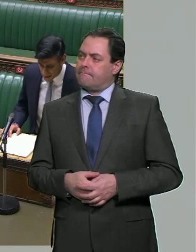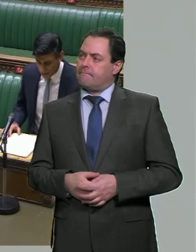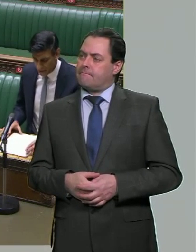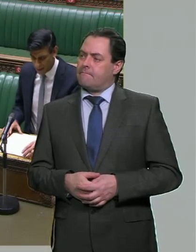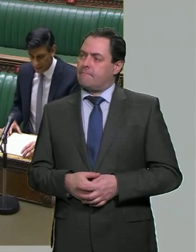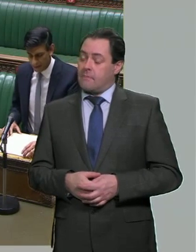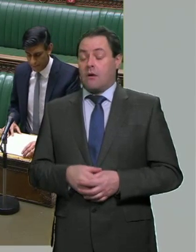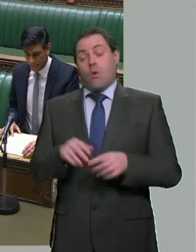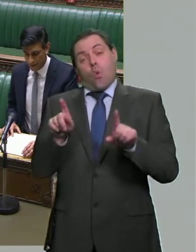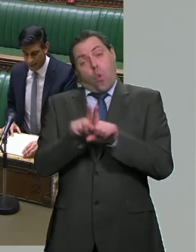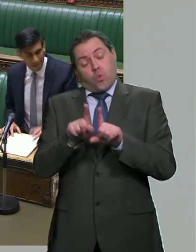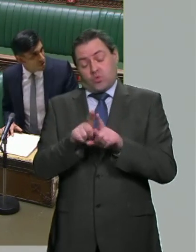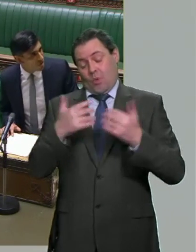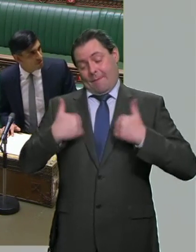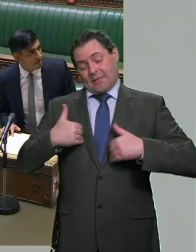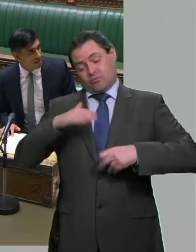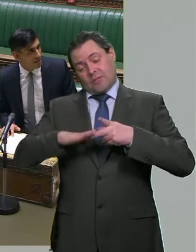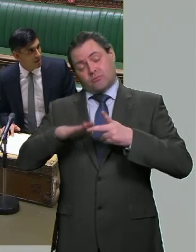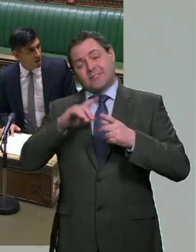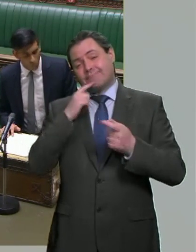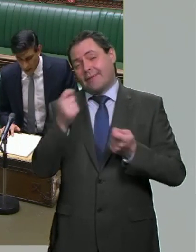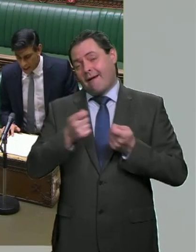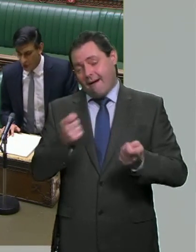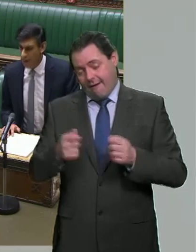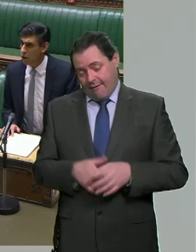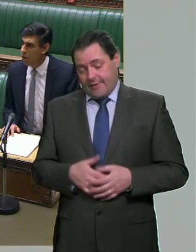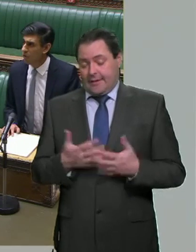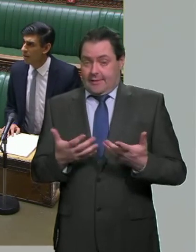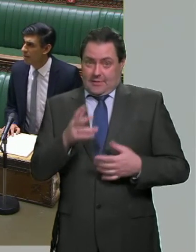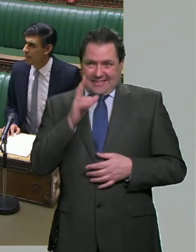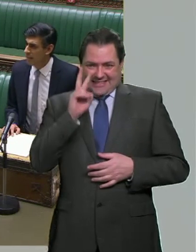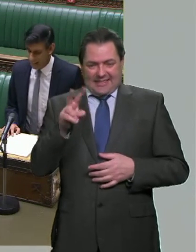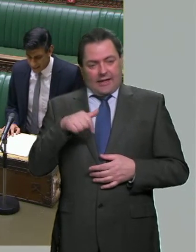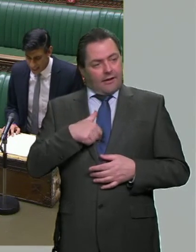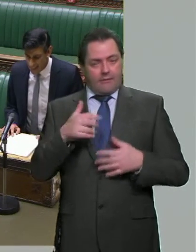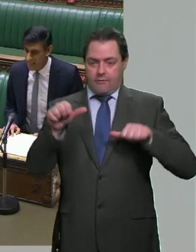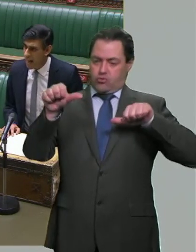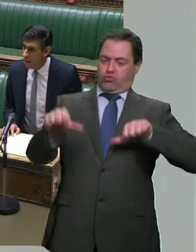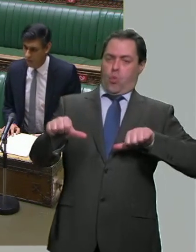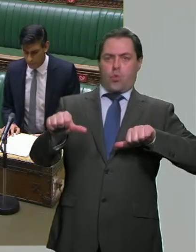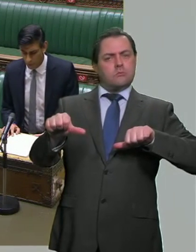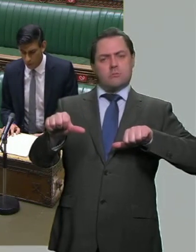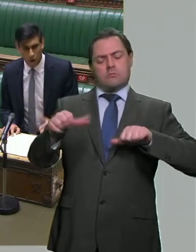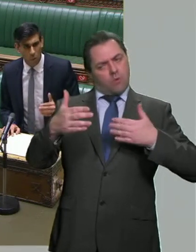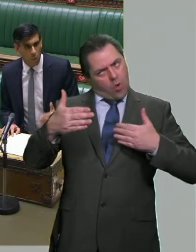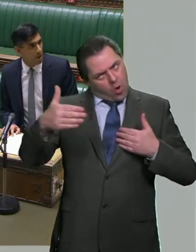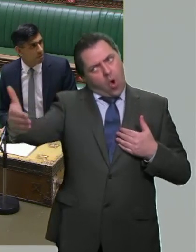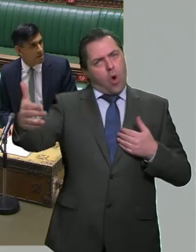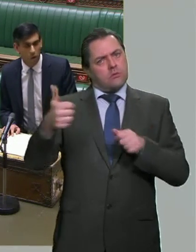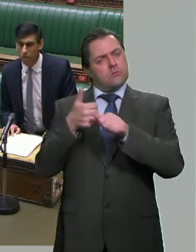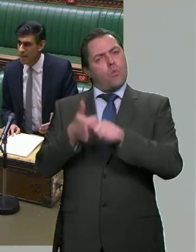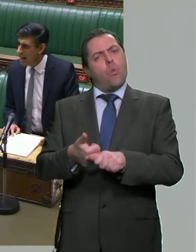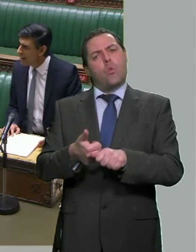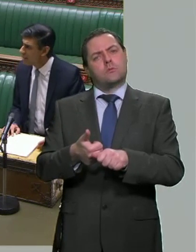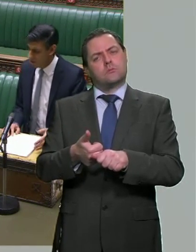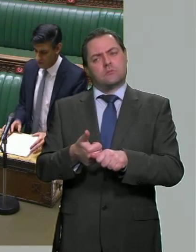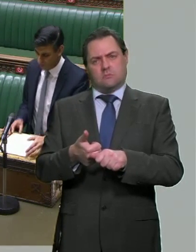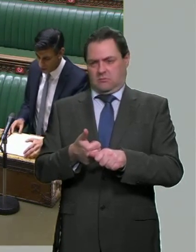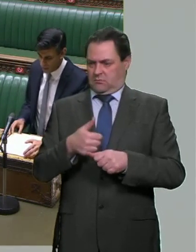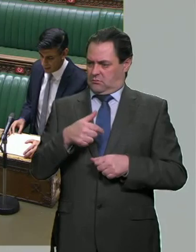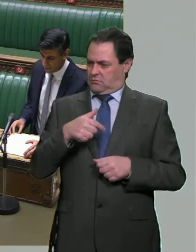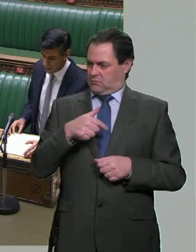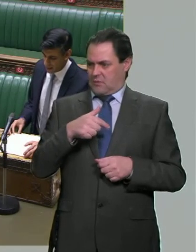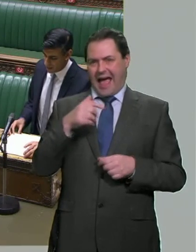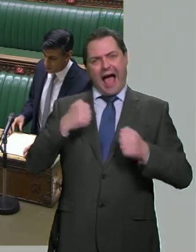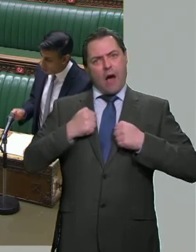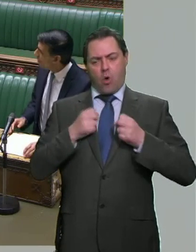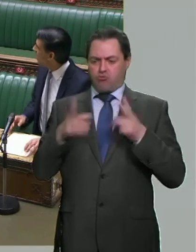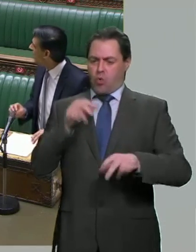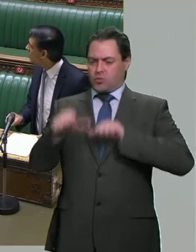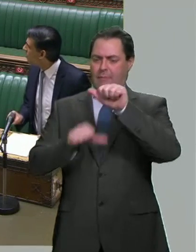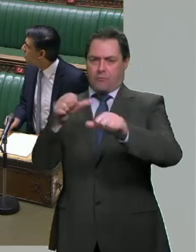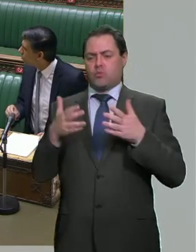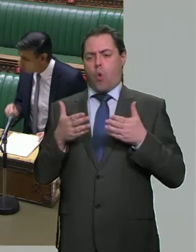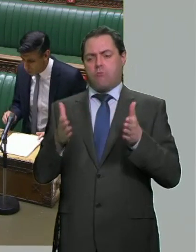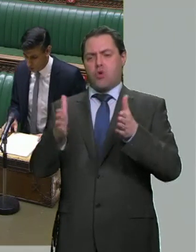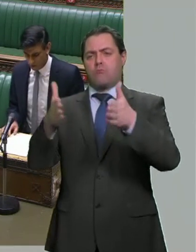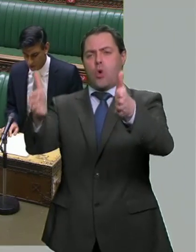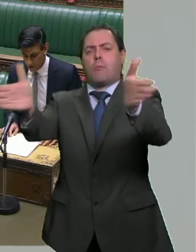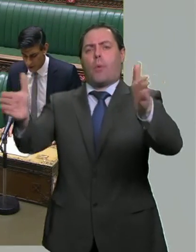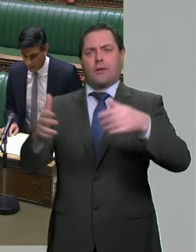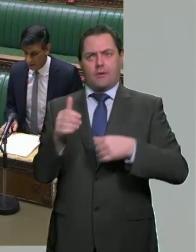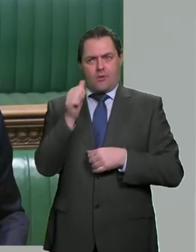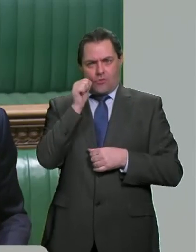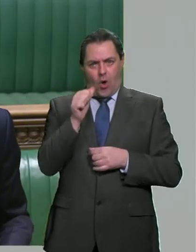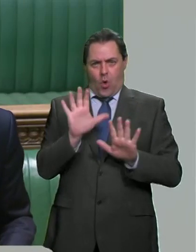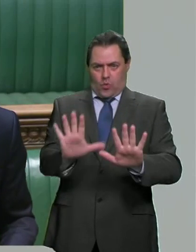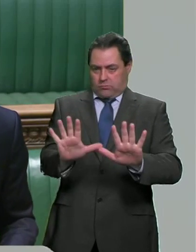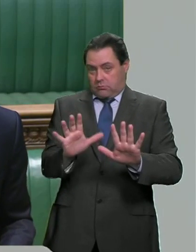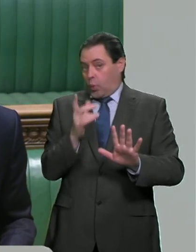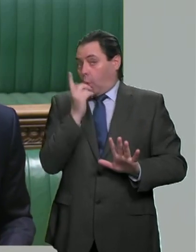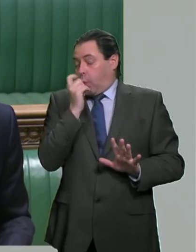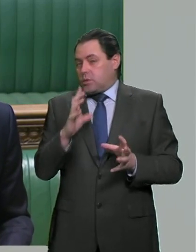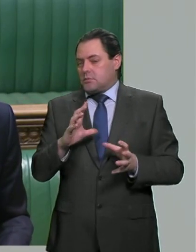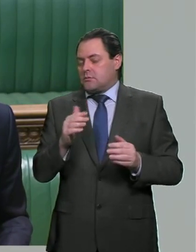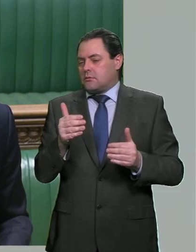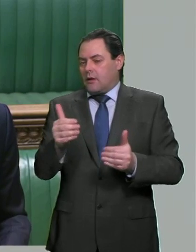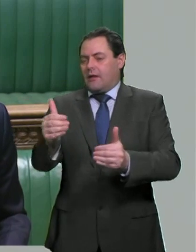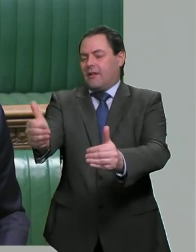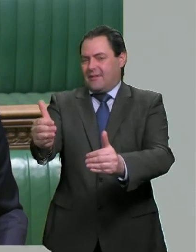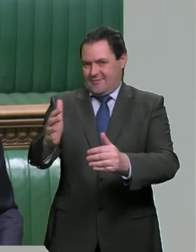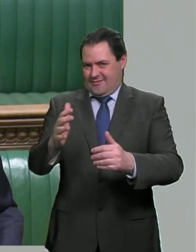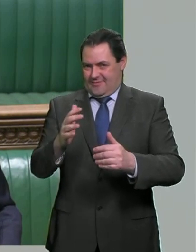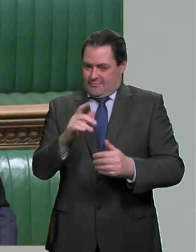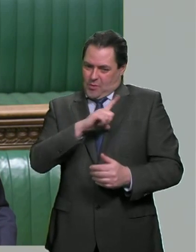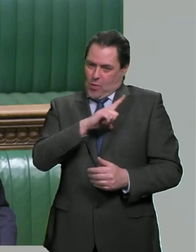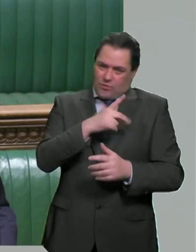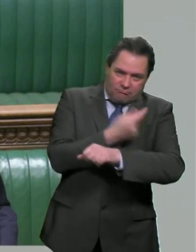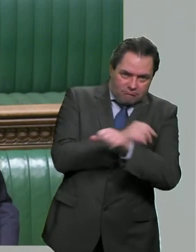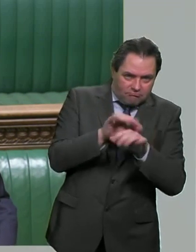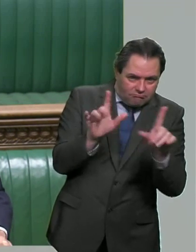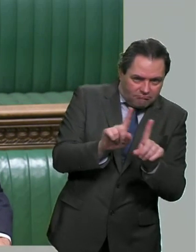And, Madam Deputy Speaker, as you can see, we are going long, extending our support well beyond the end of the road map to accommodate even the most cautious view about the time that it might take to exit the restrictions.